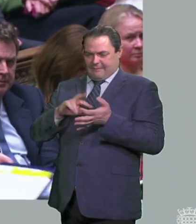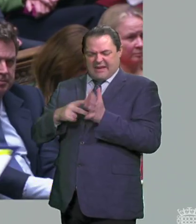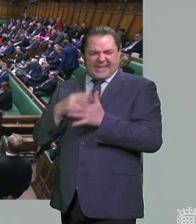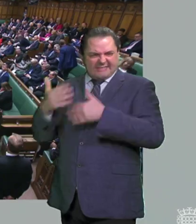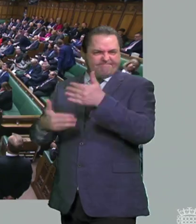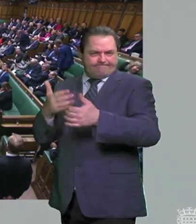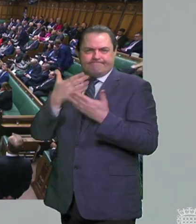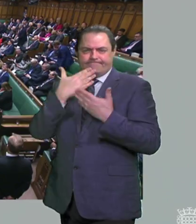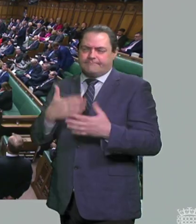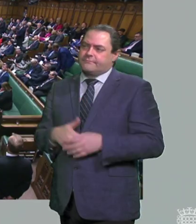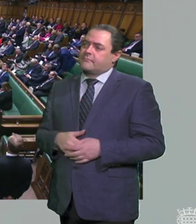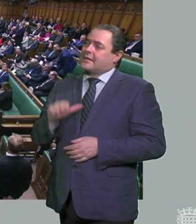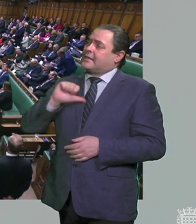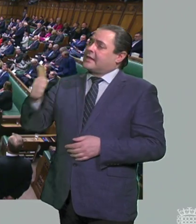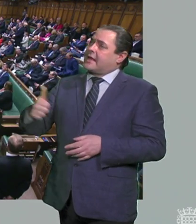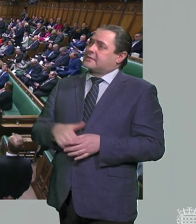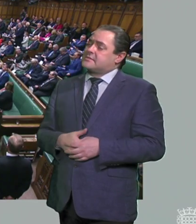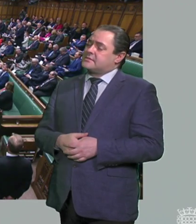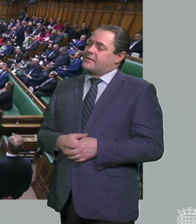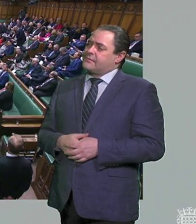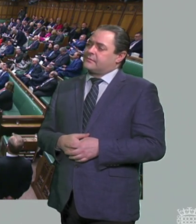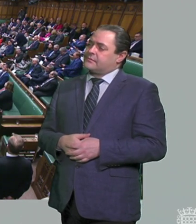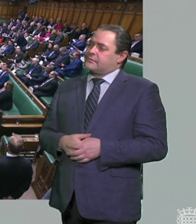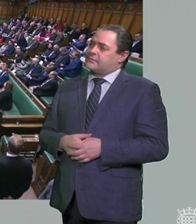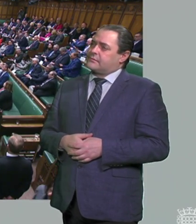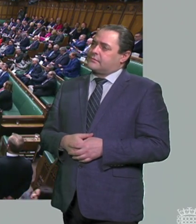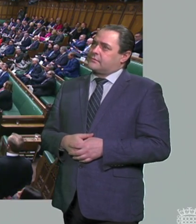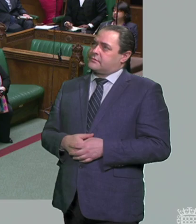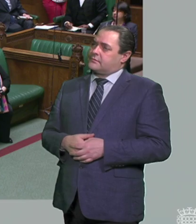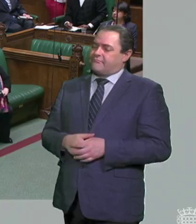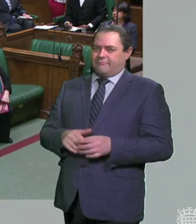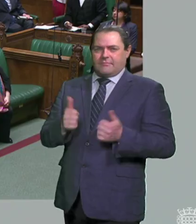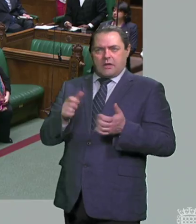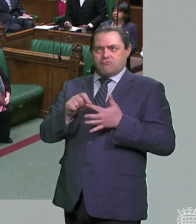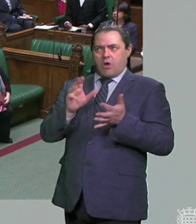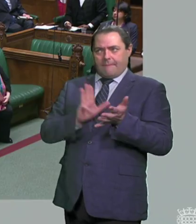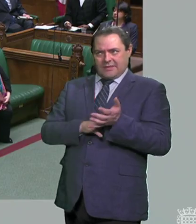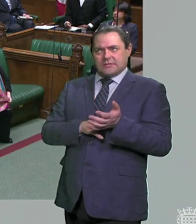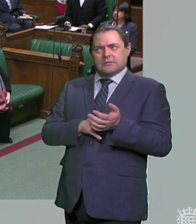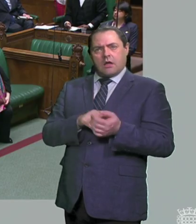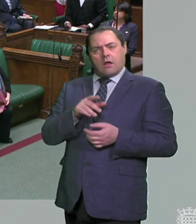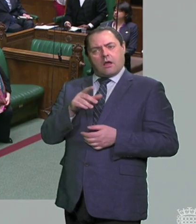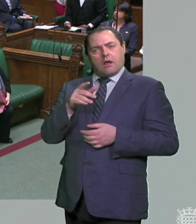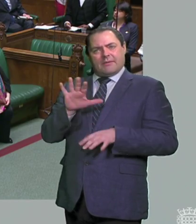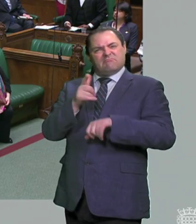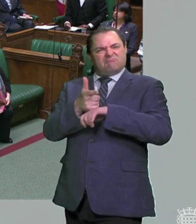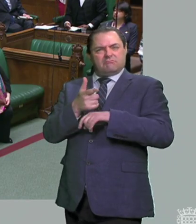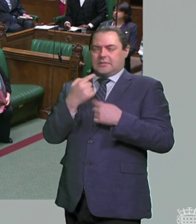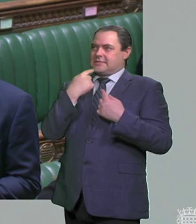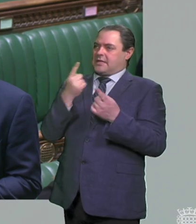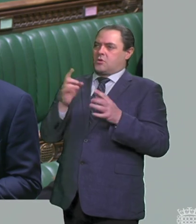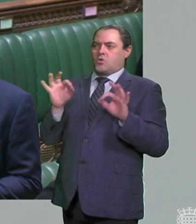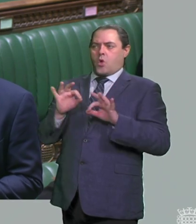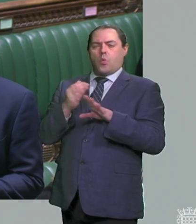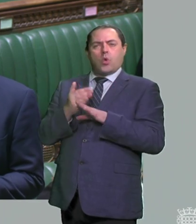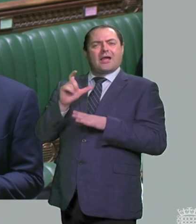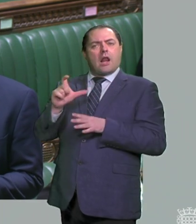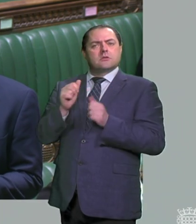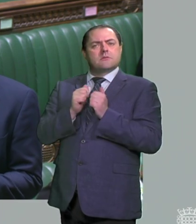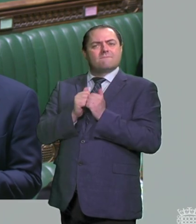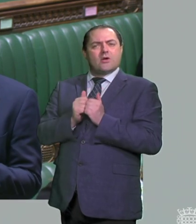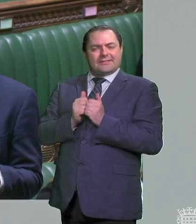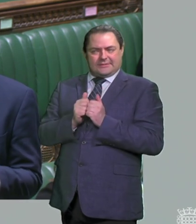The Prime Minister has previously said on camera that he does not have any working-class friends.